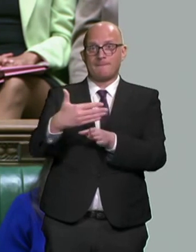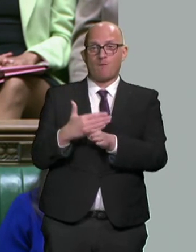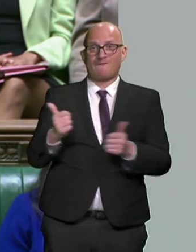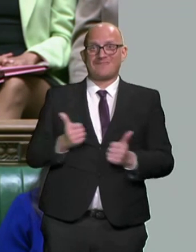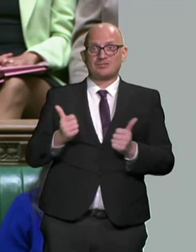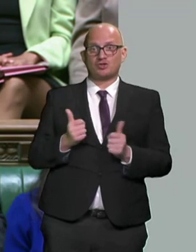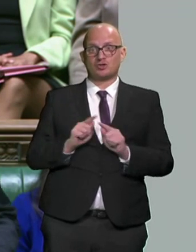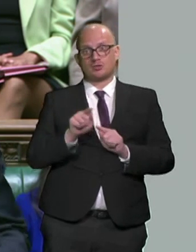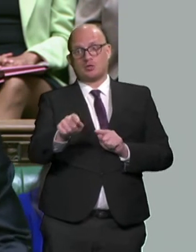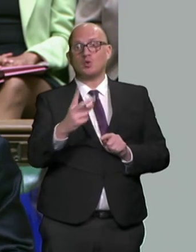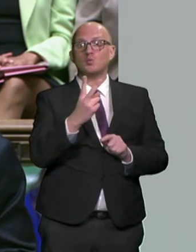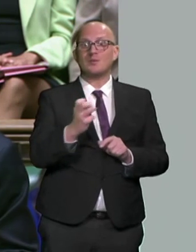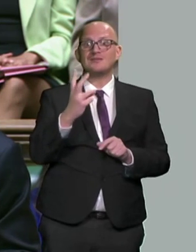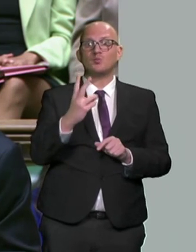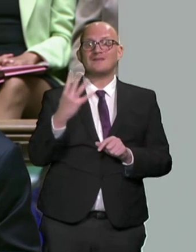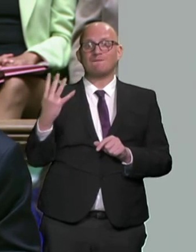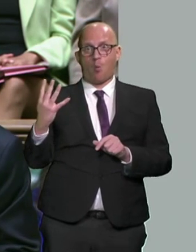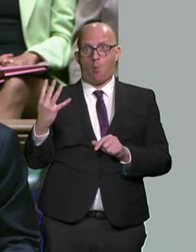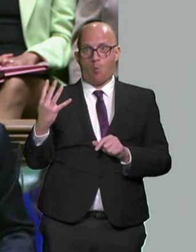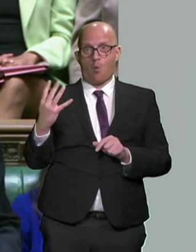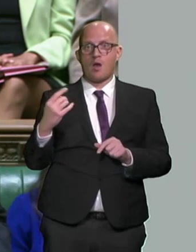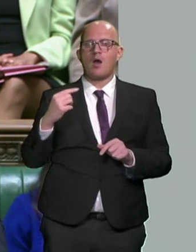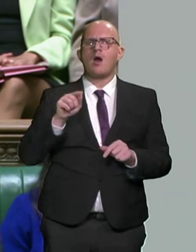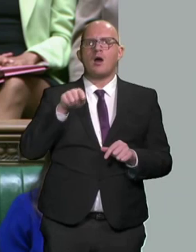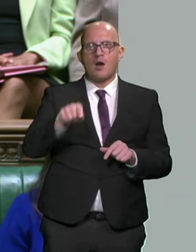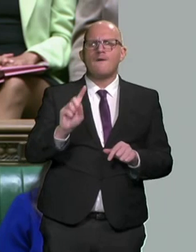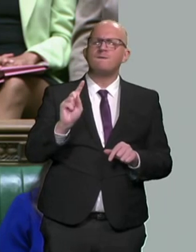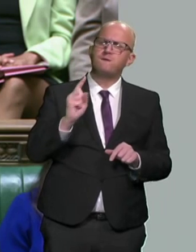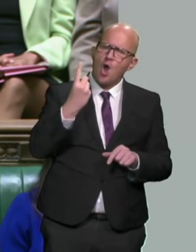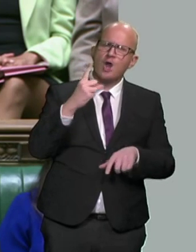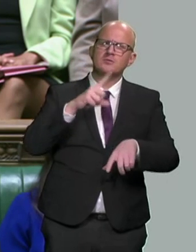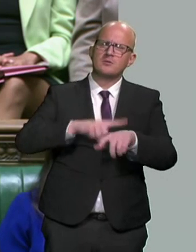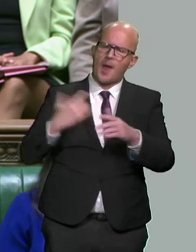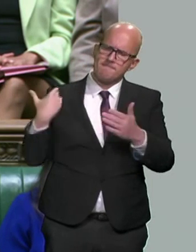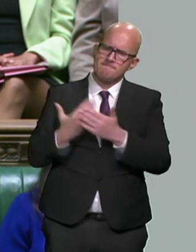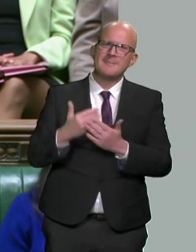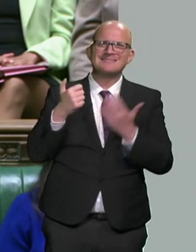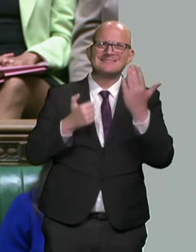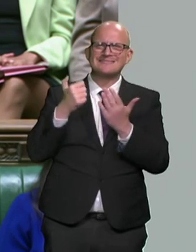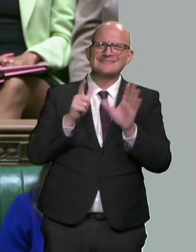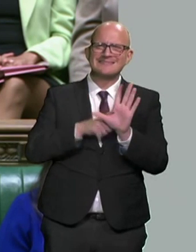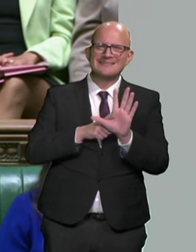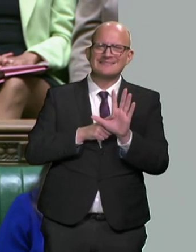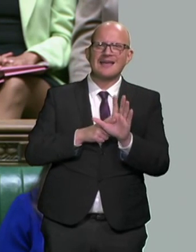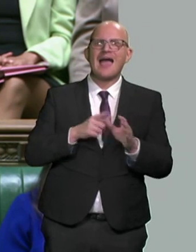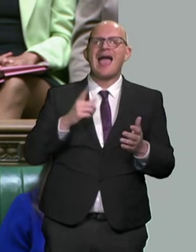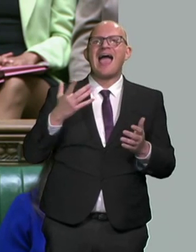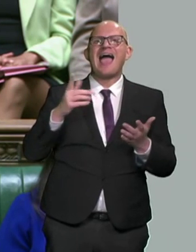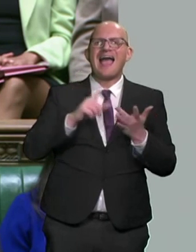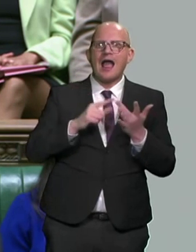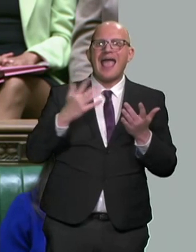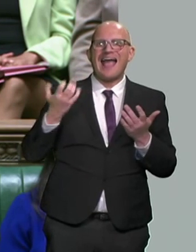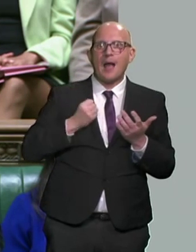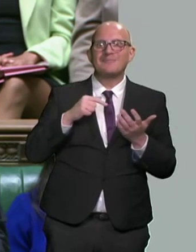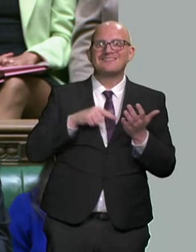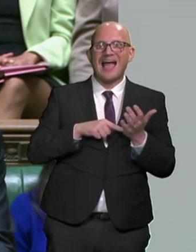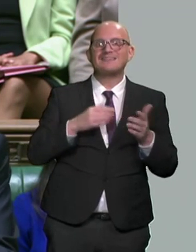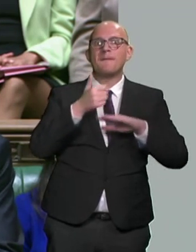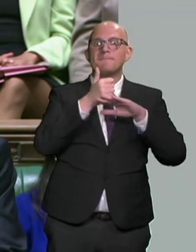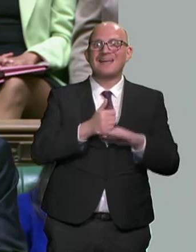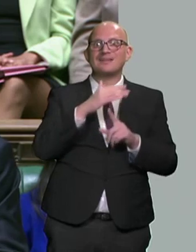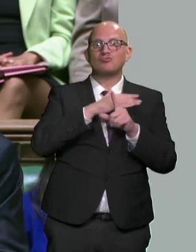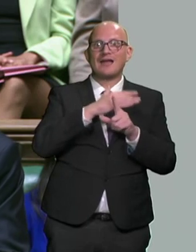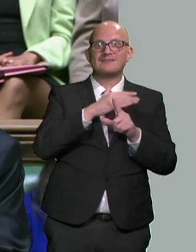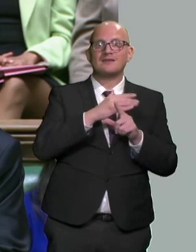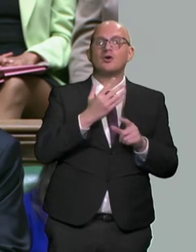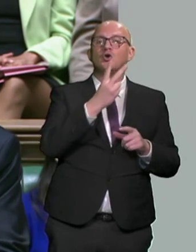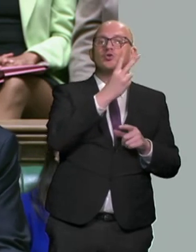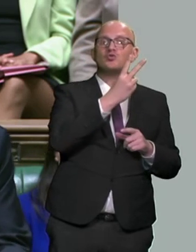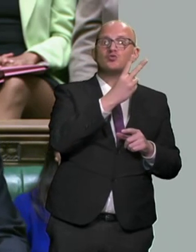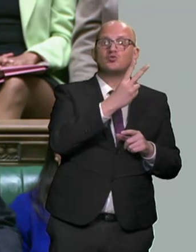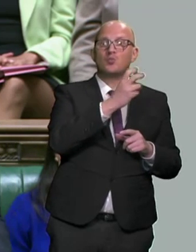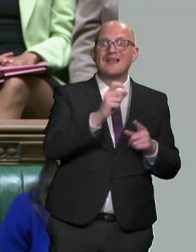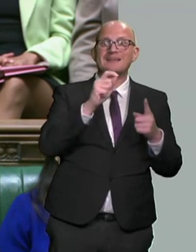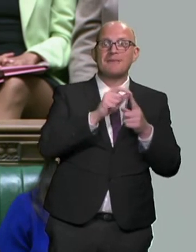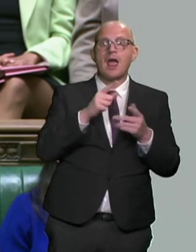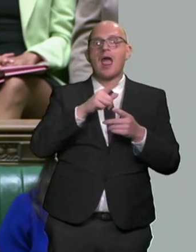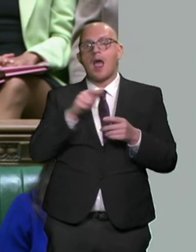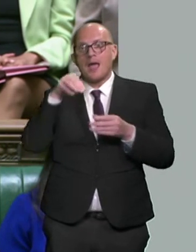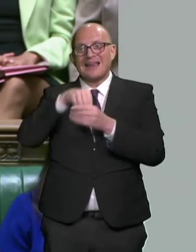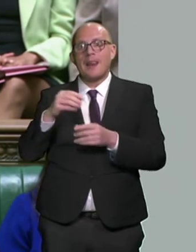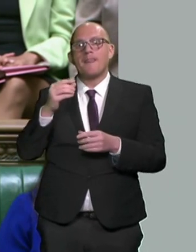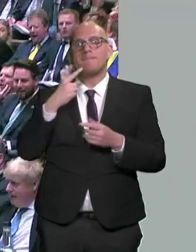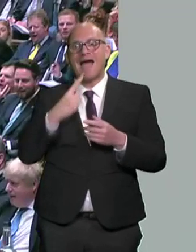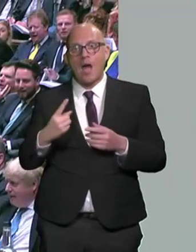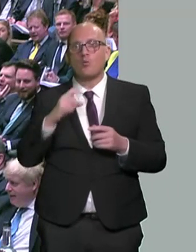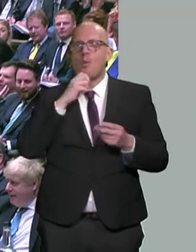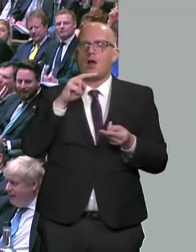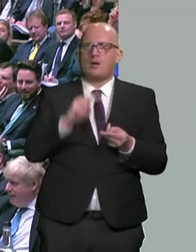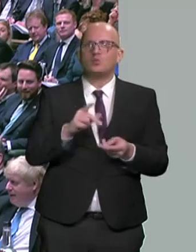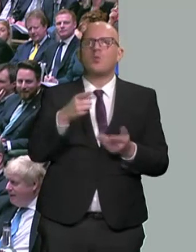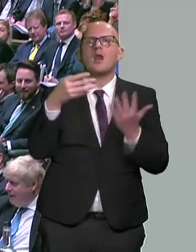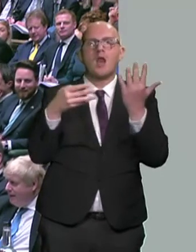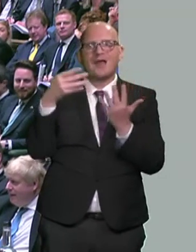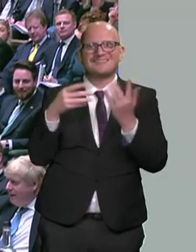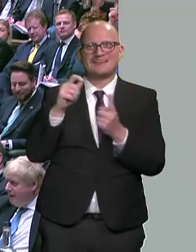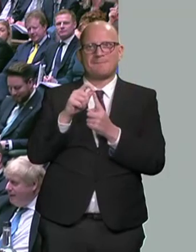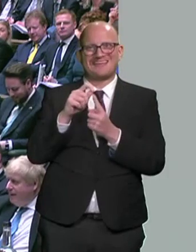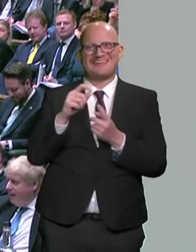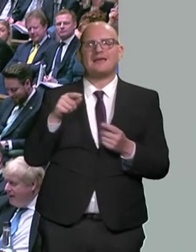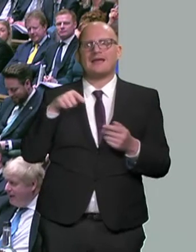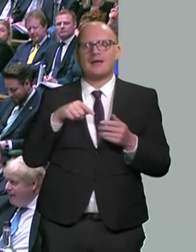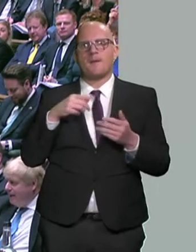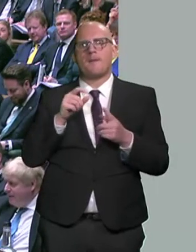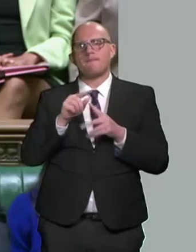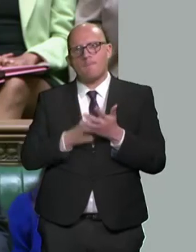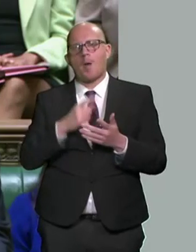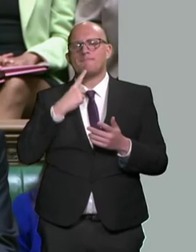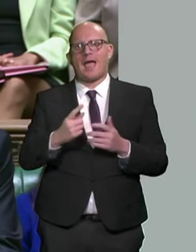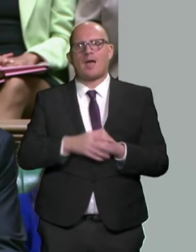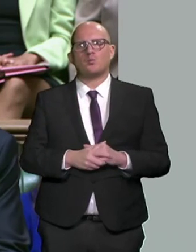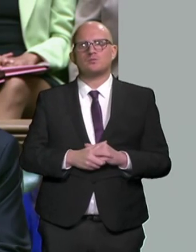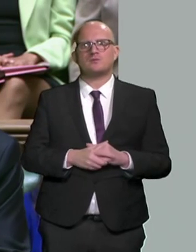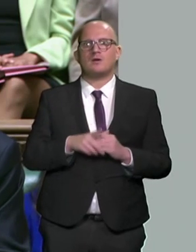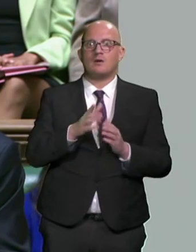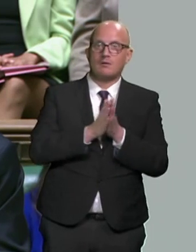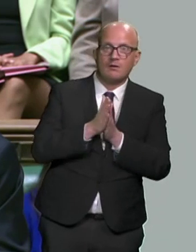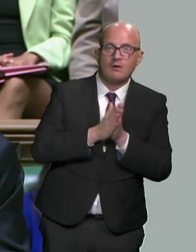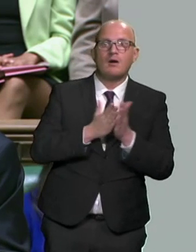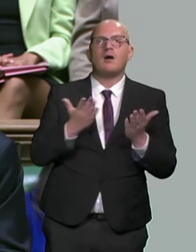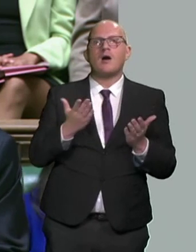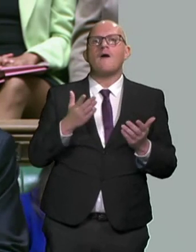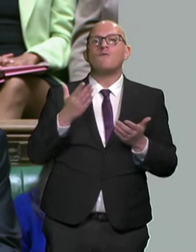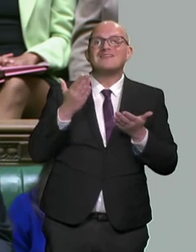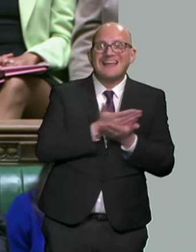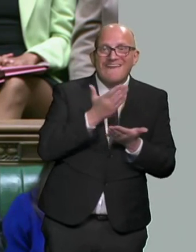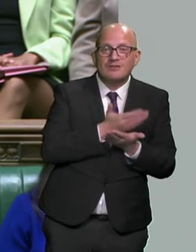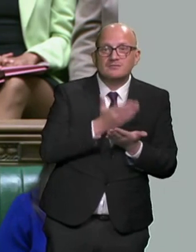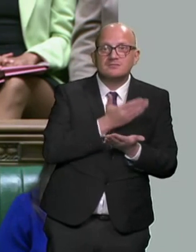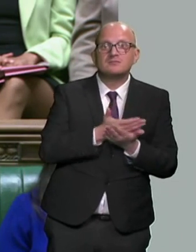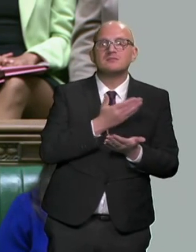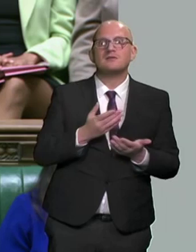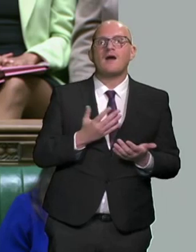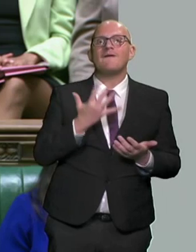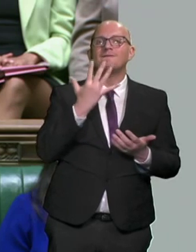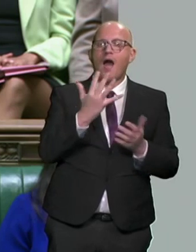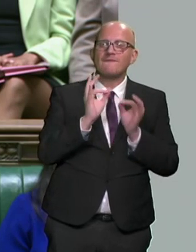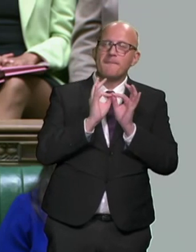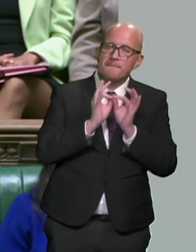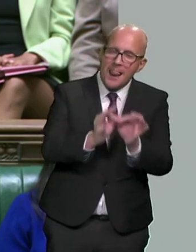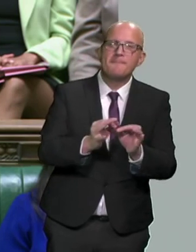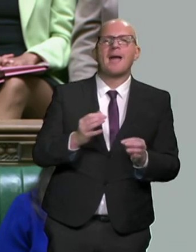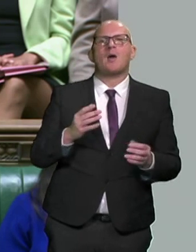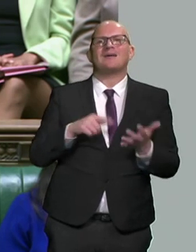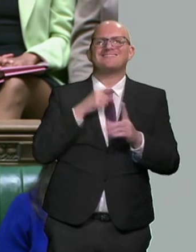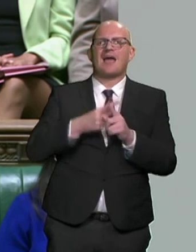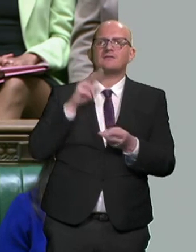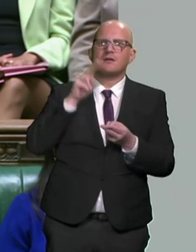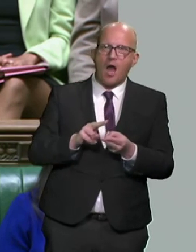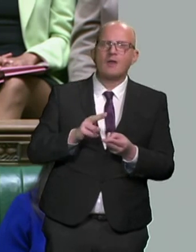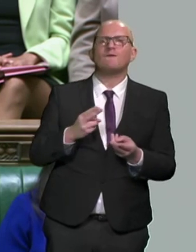2024, for the first time in 16 years, the basic rate of income tax will be cut from 20p to 19p in the pound—a tax cut for workers, for pensioners, and for savers, and a £5 billion tax cut for 30 million people.